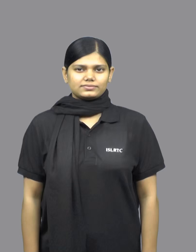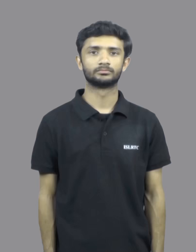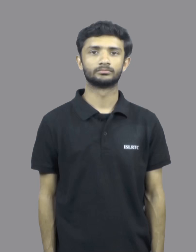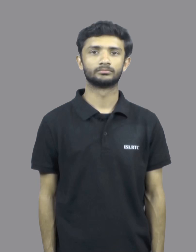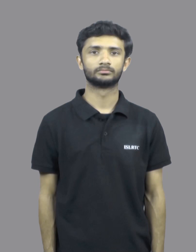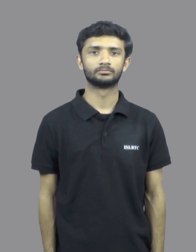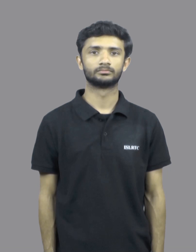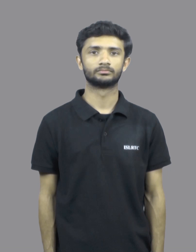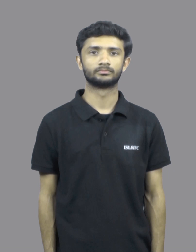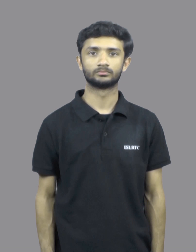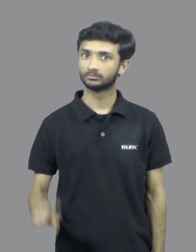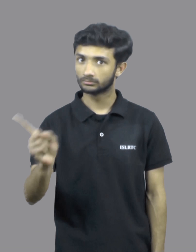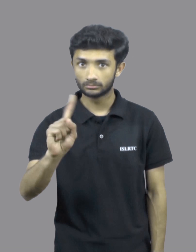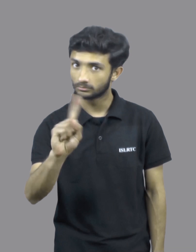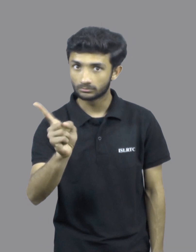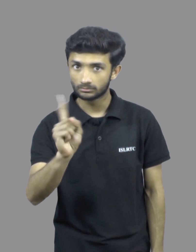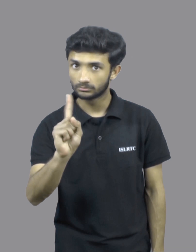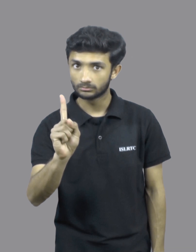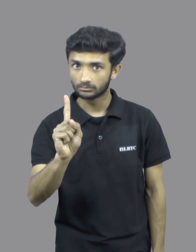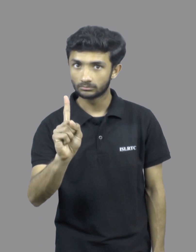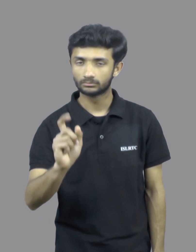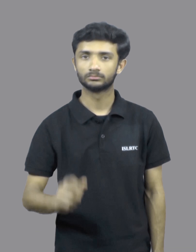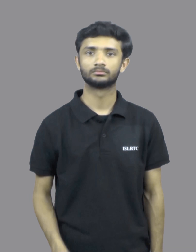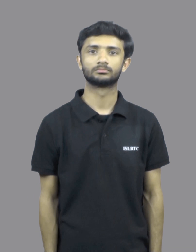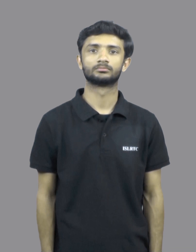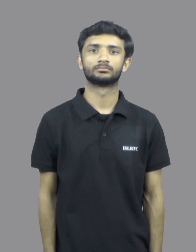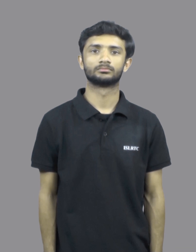Don't